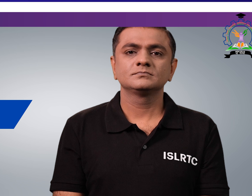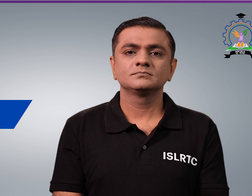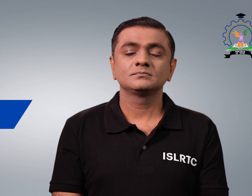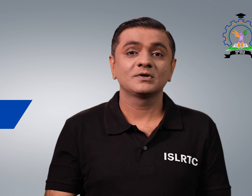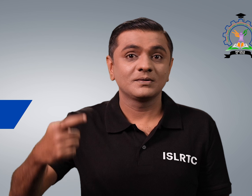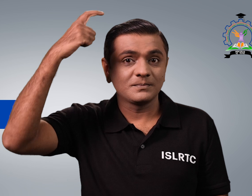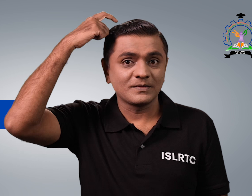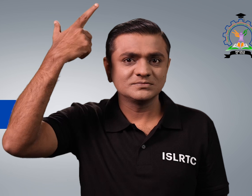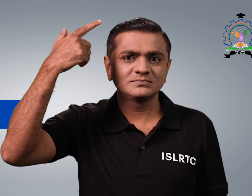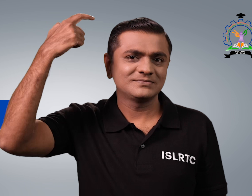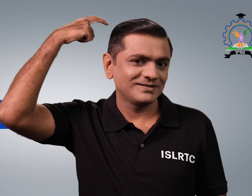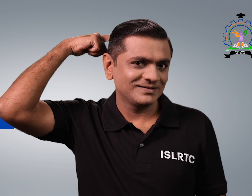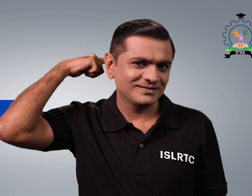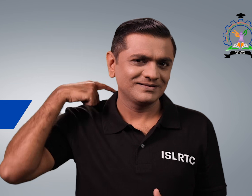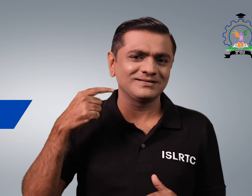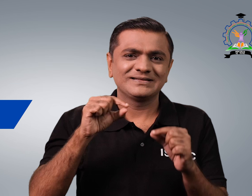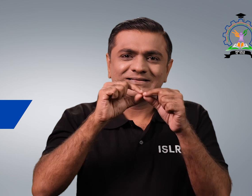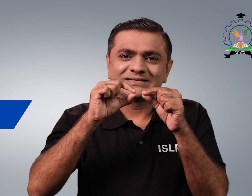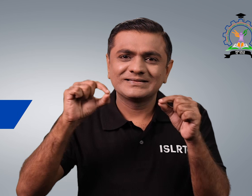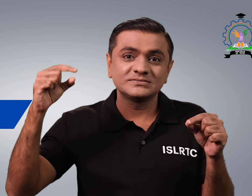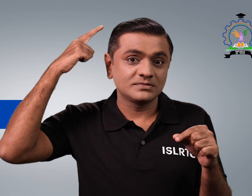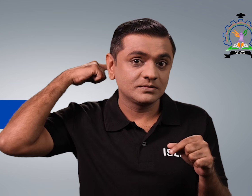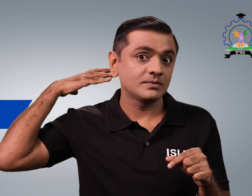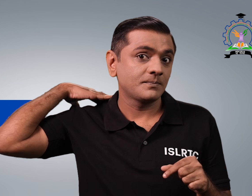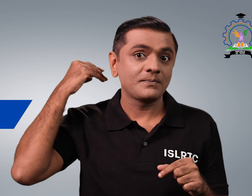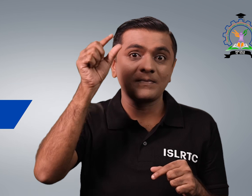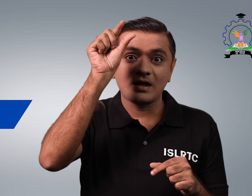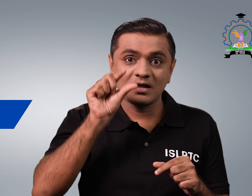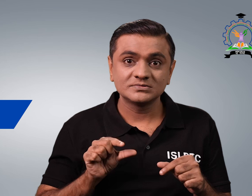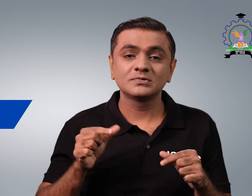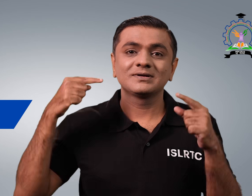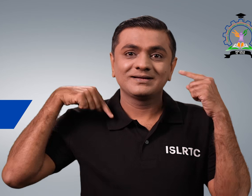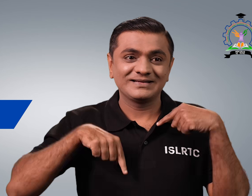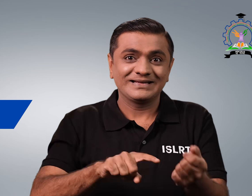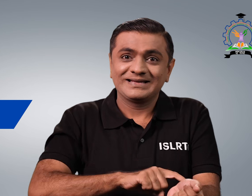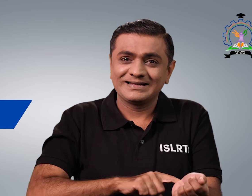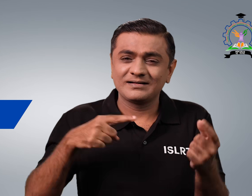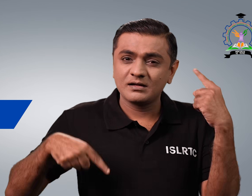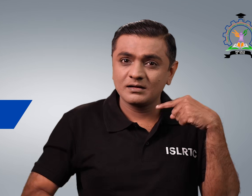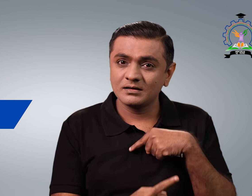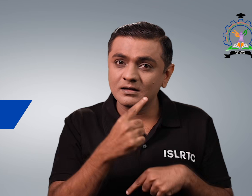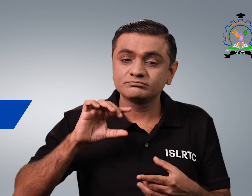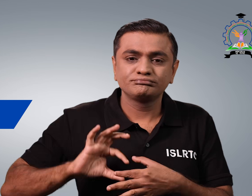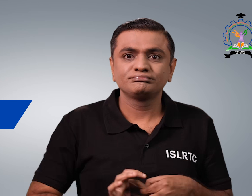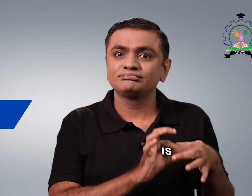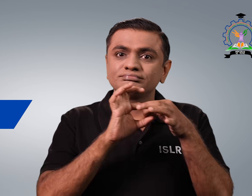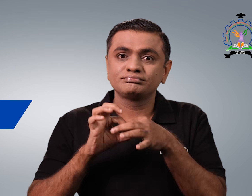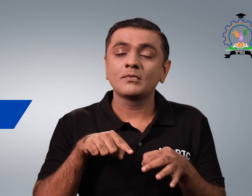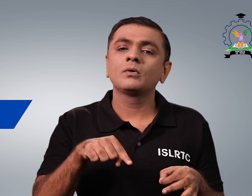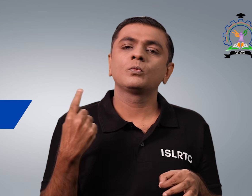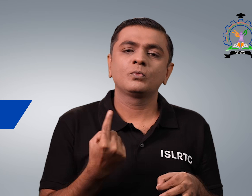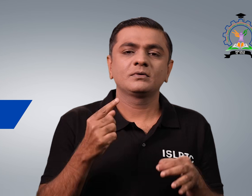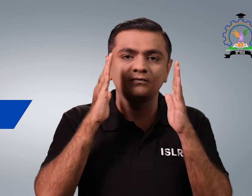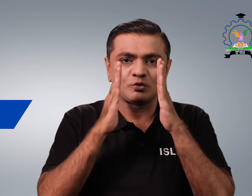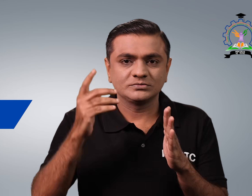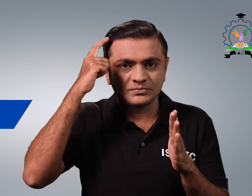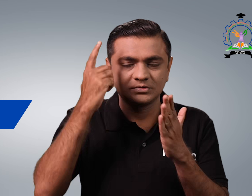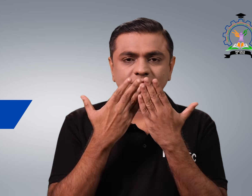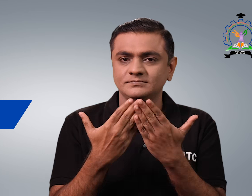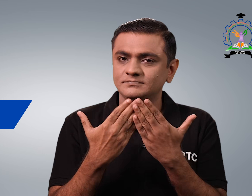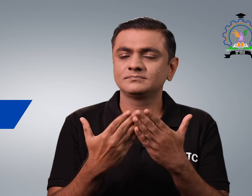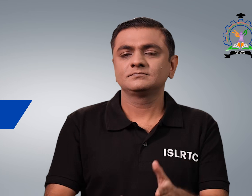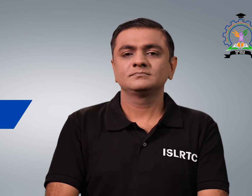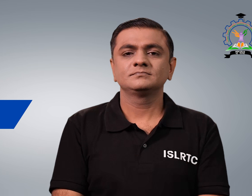The scientific study of the nervous system, including the brain, spinal cord, and nerves.